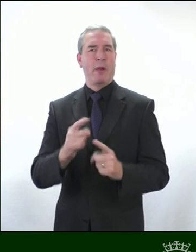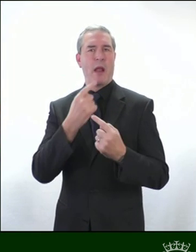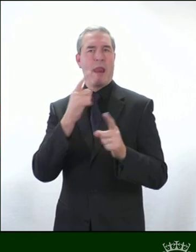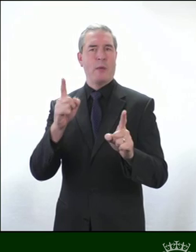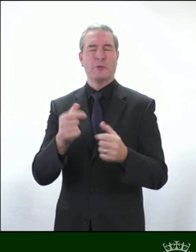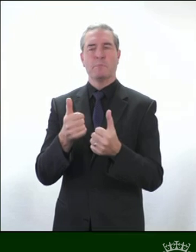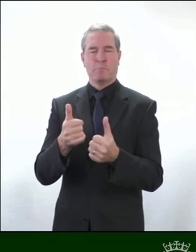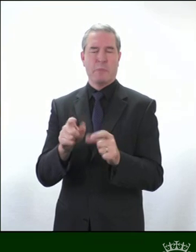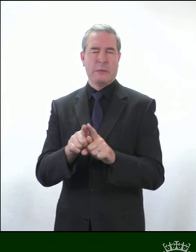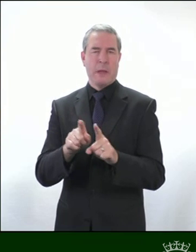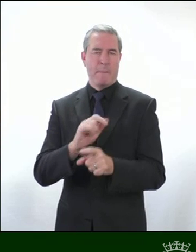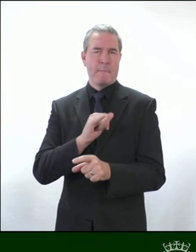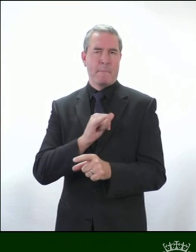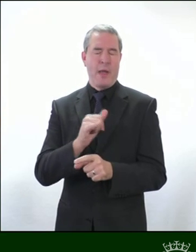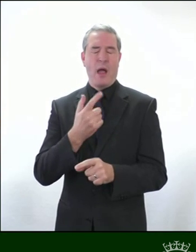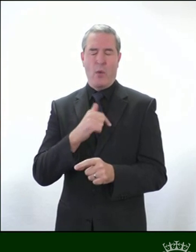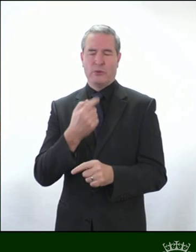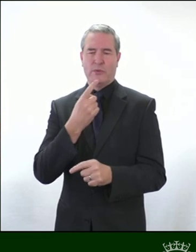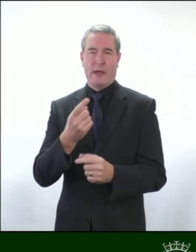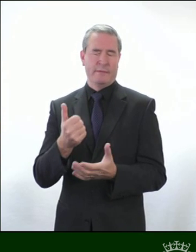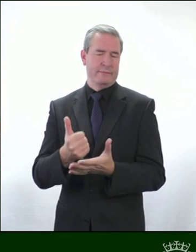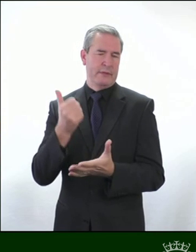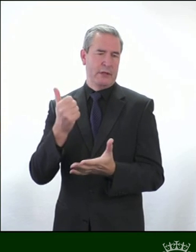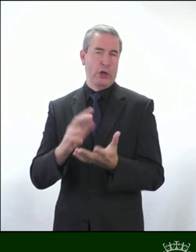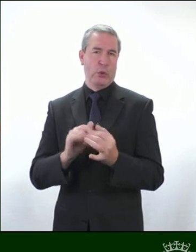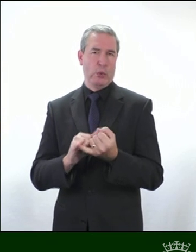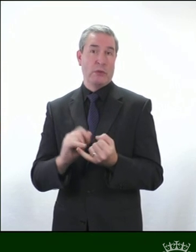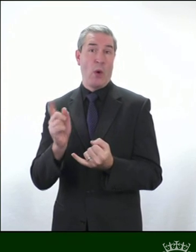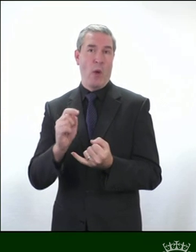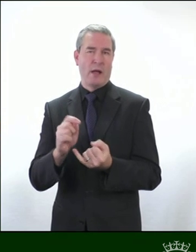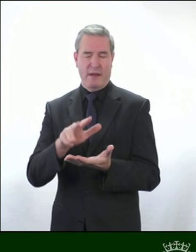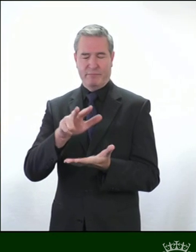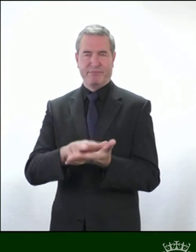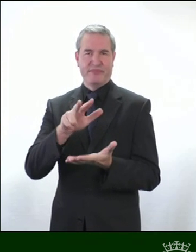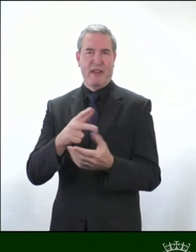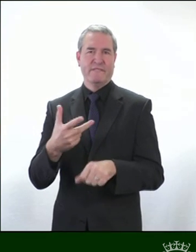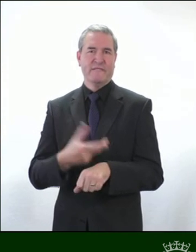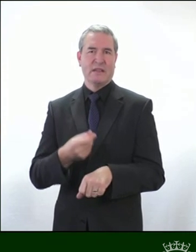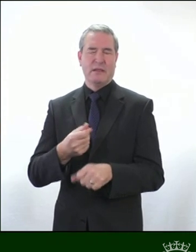Like the Prime Minister, can I start with the fantastic news about the licensing of a vaccine?